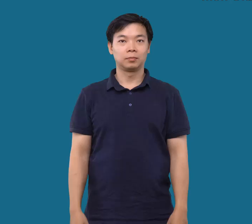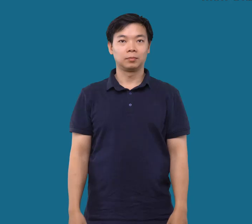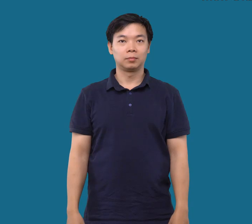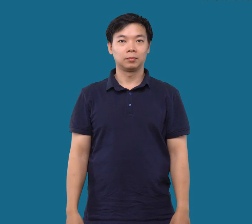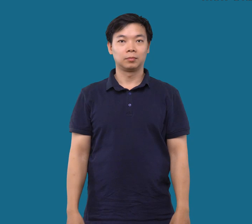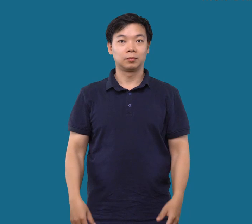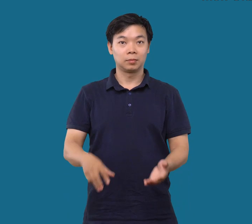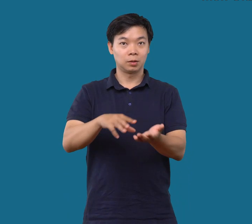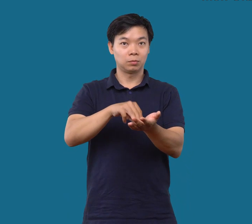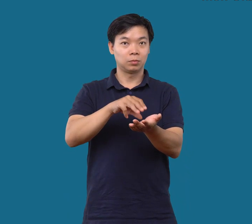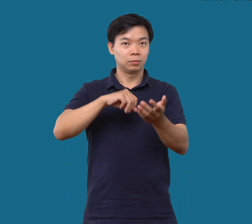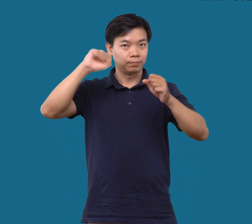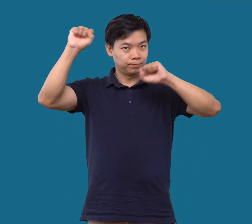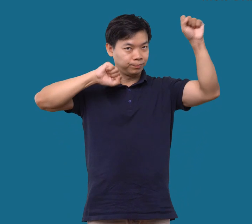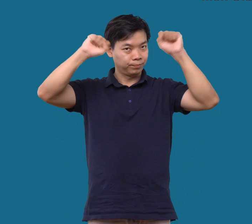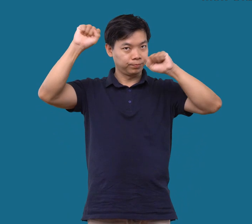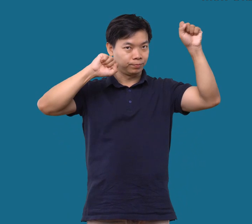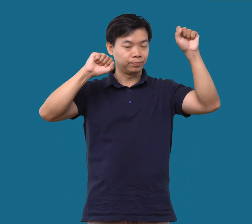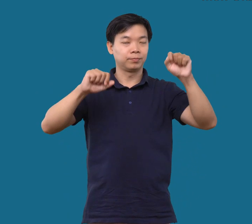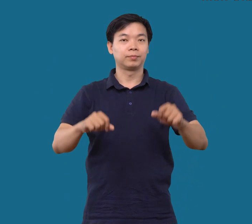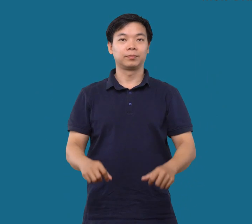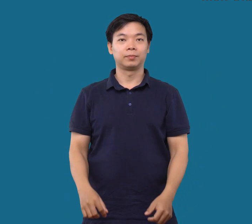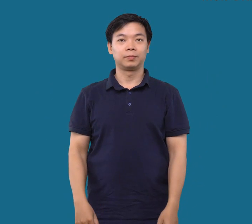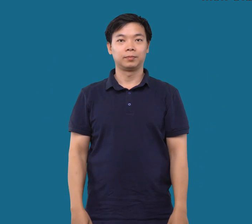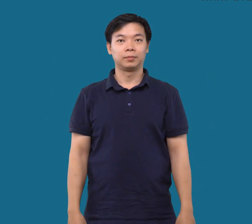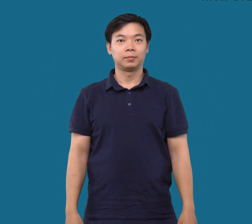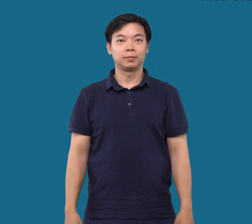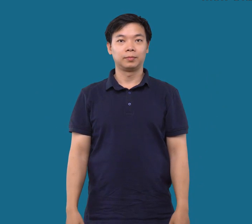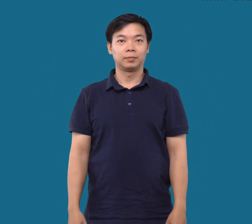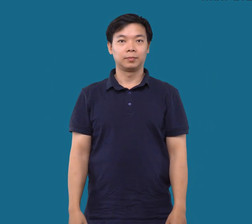môn Giáo dục thể chất